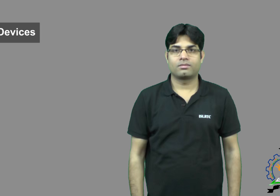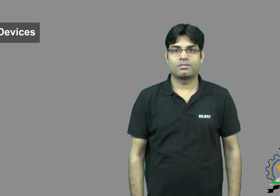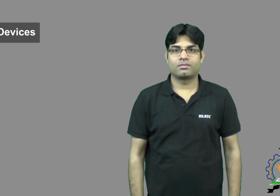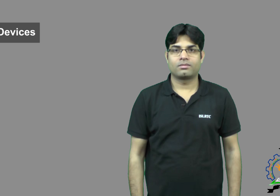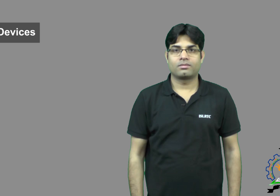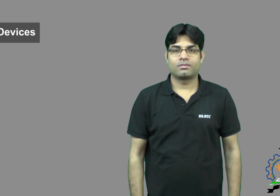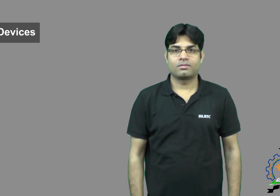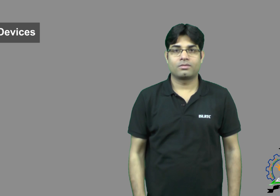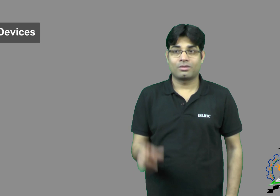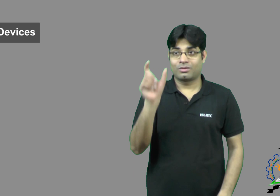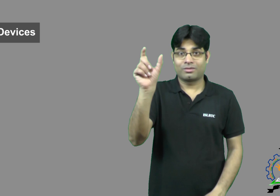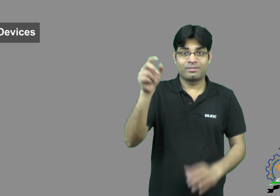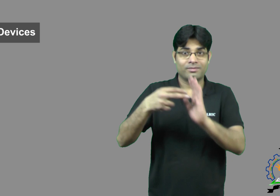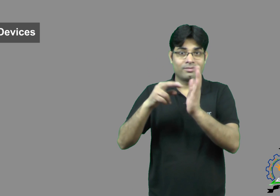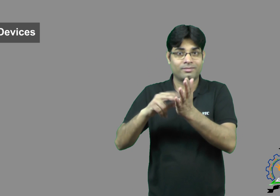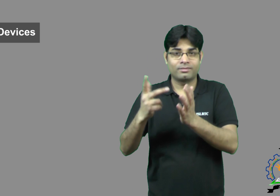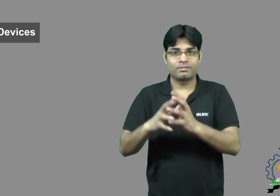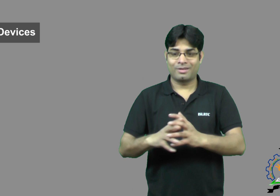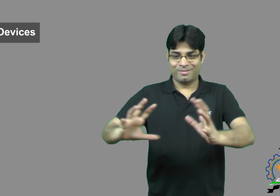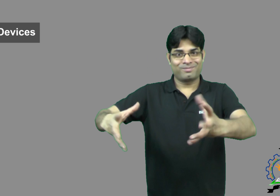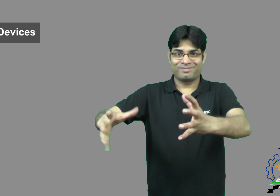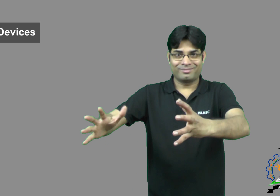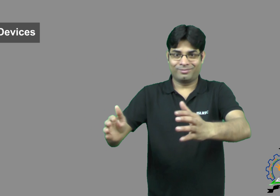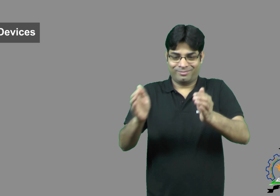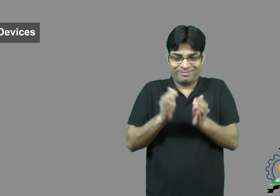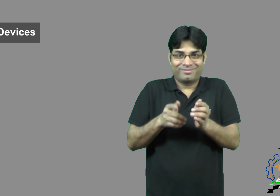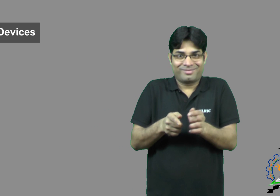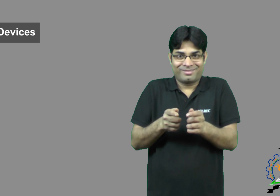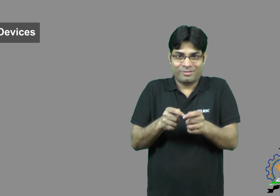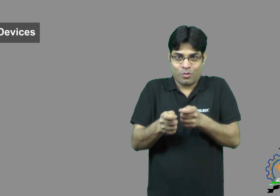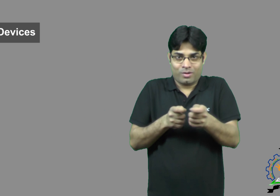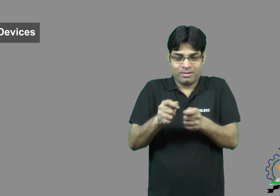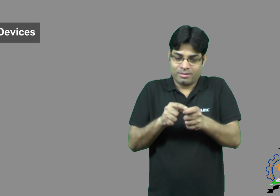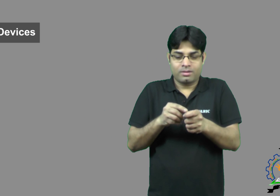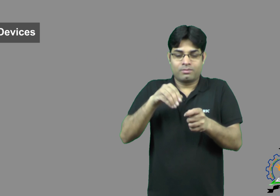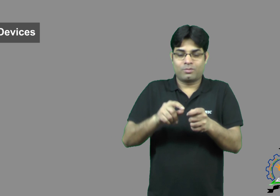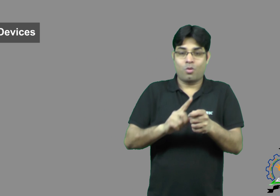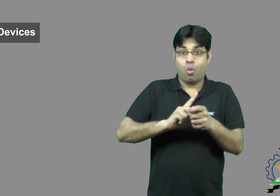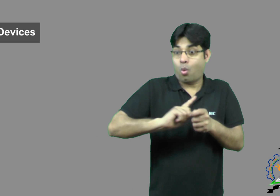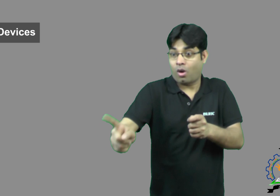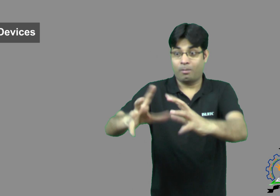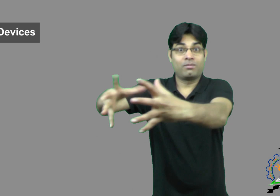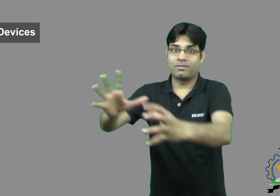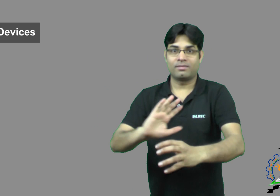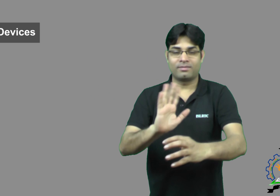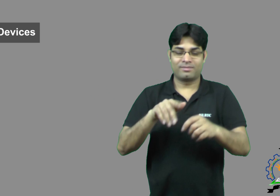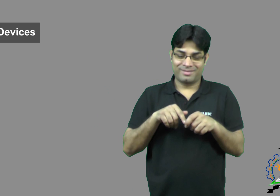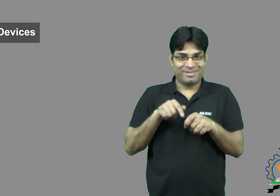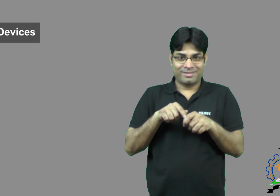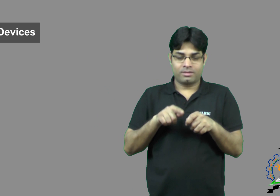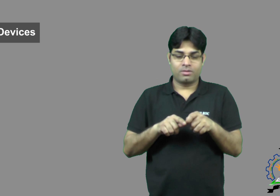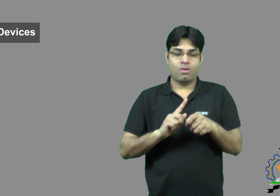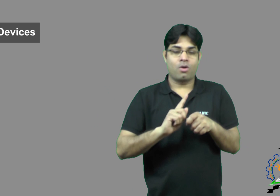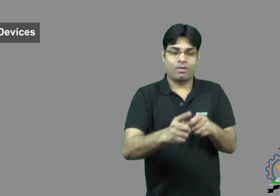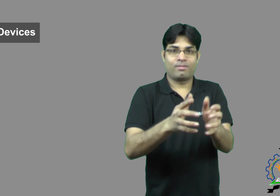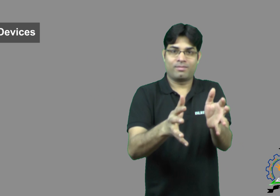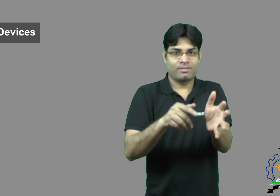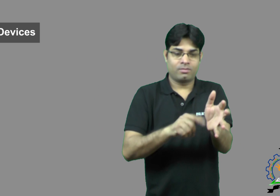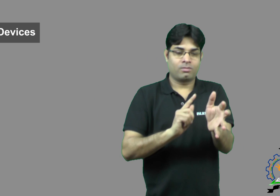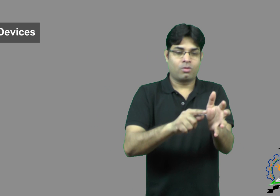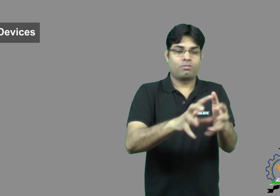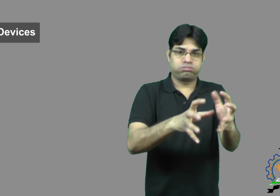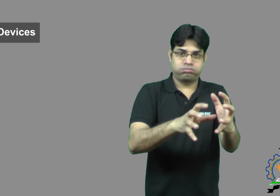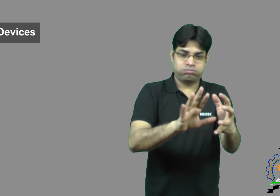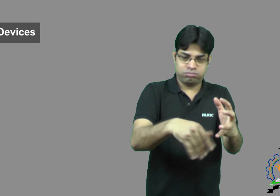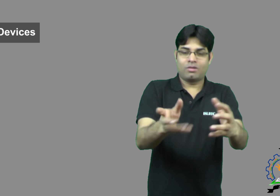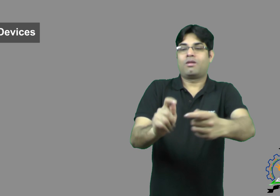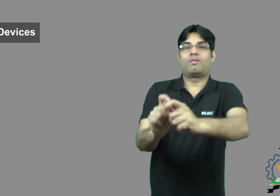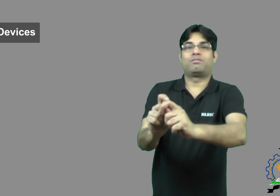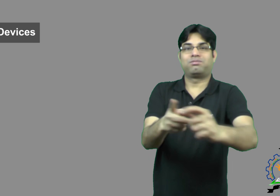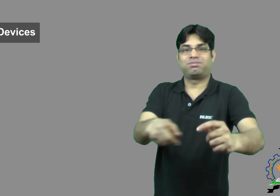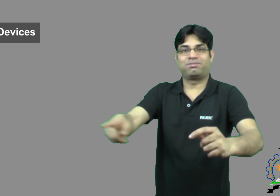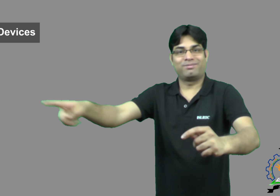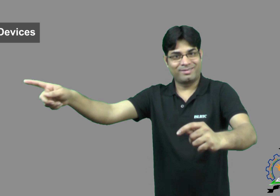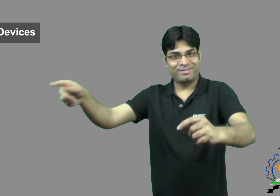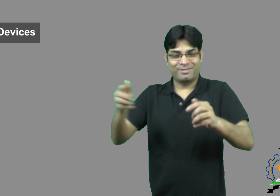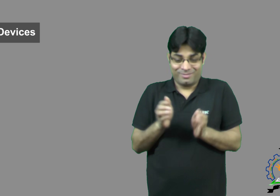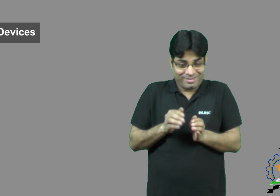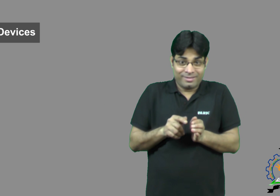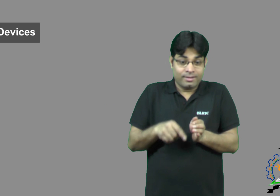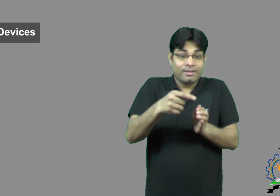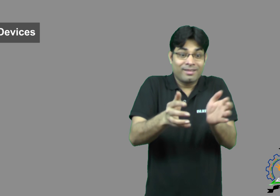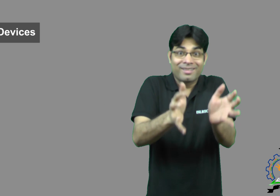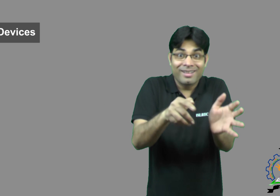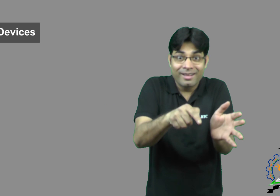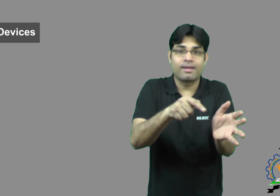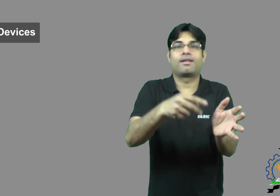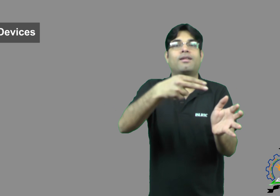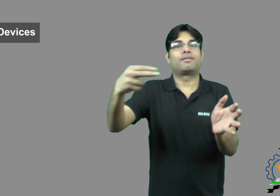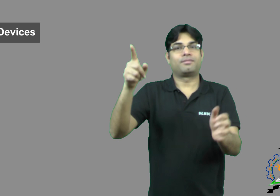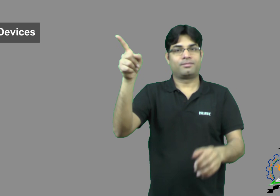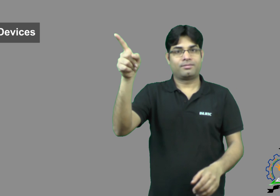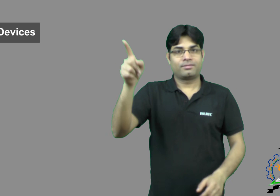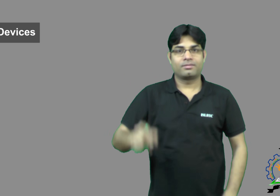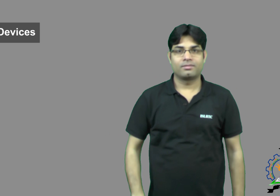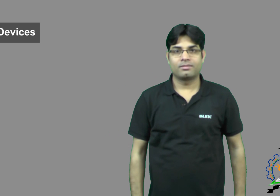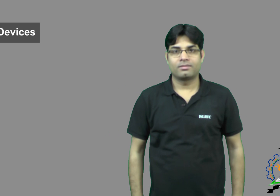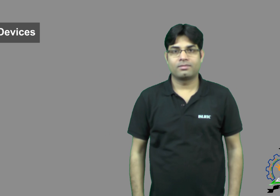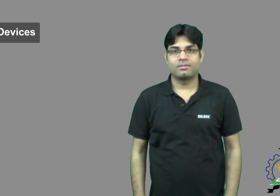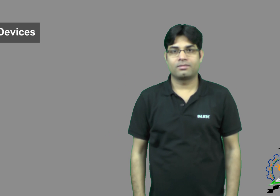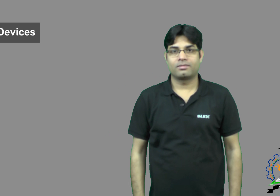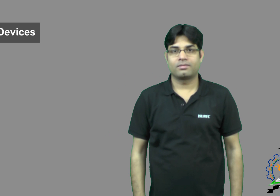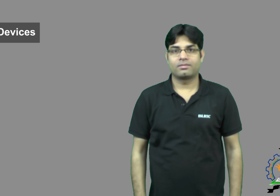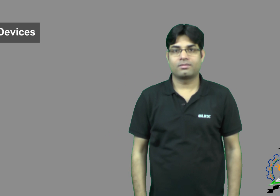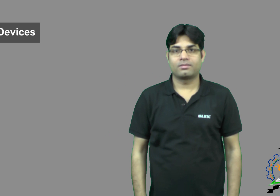Driving Devices